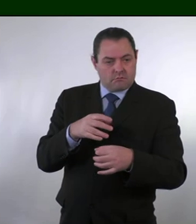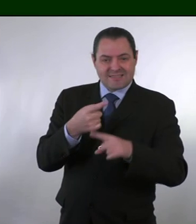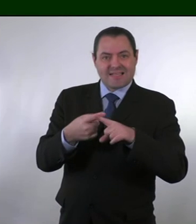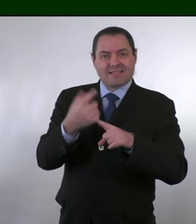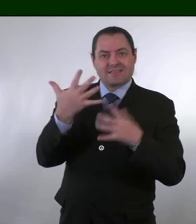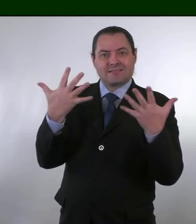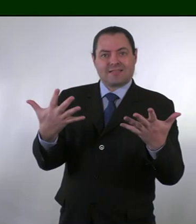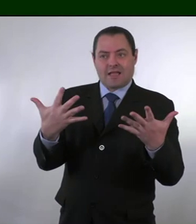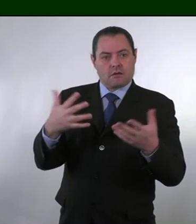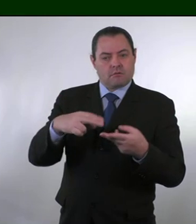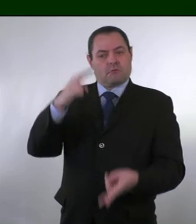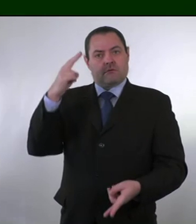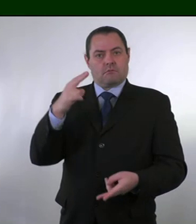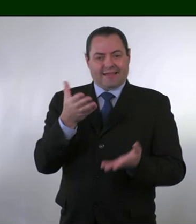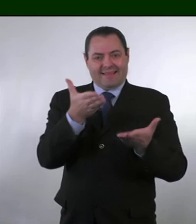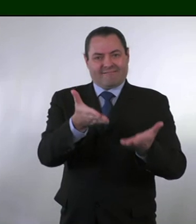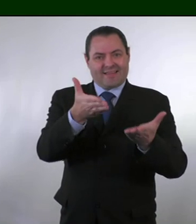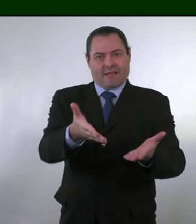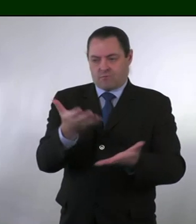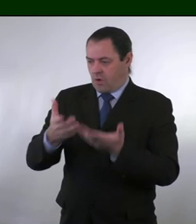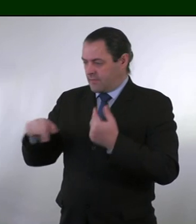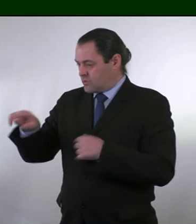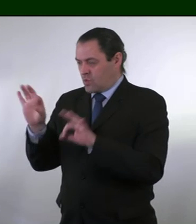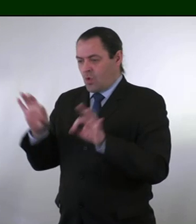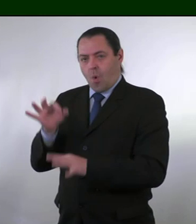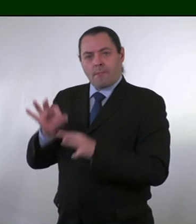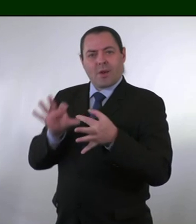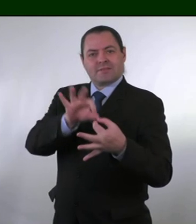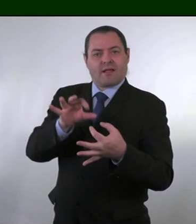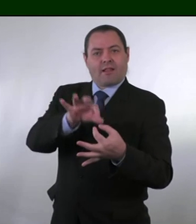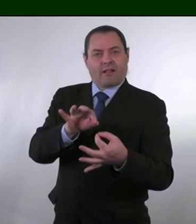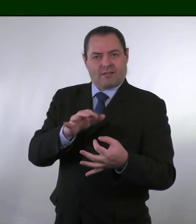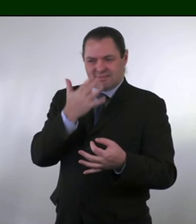We are eight months into this crisis and the Government are still making the same mistakes.